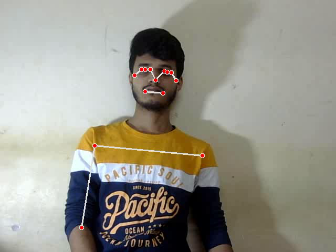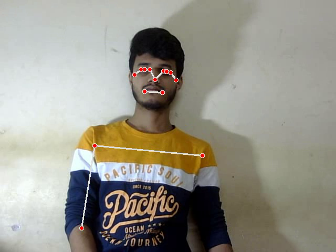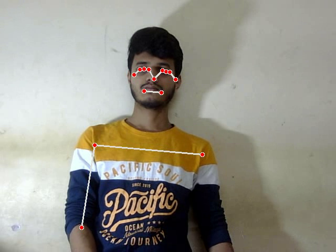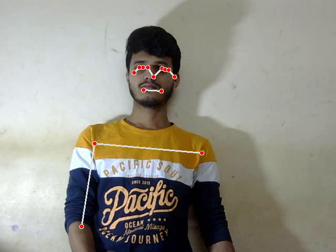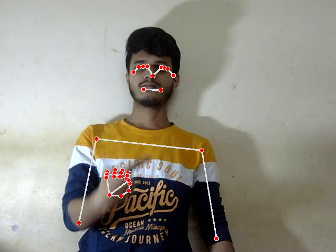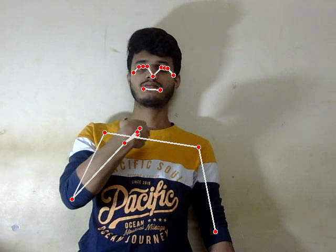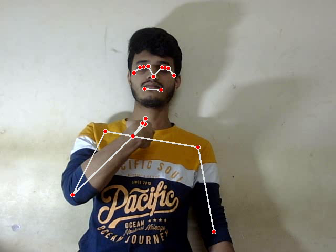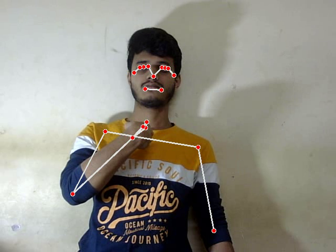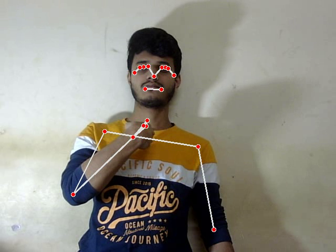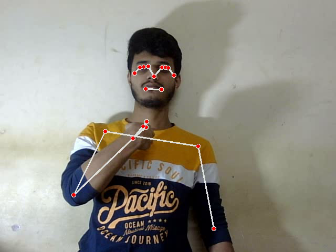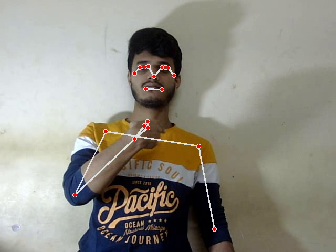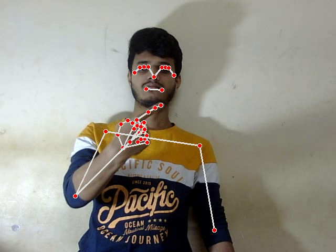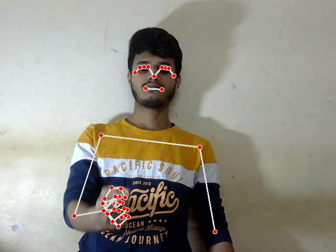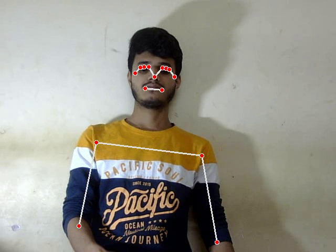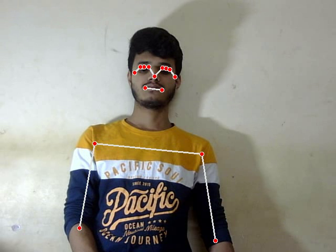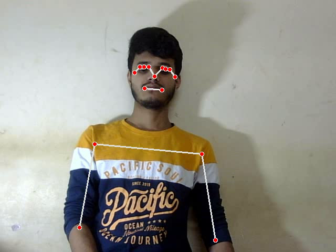I